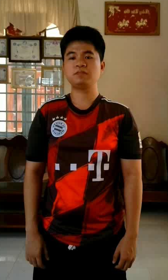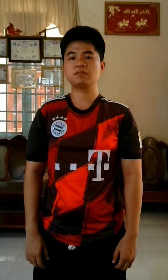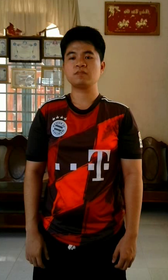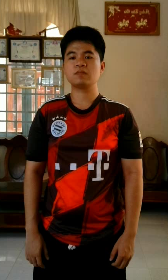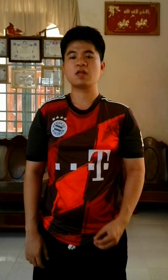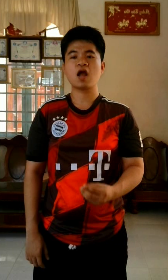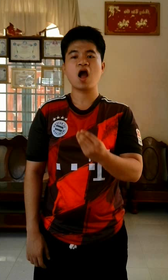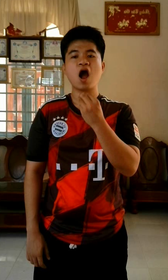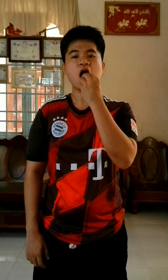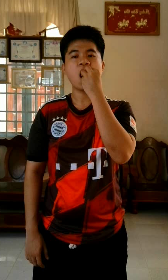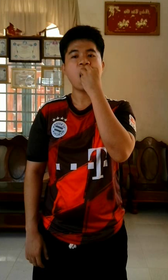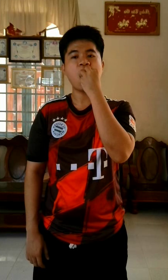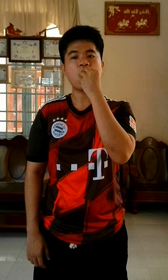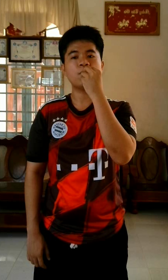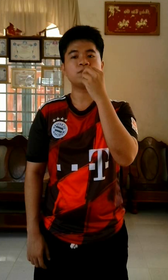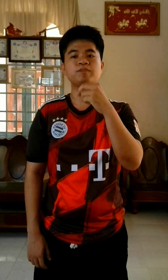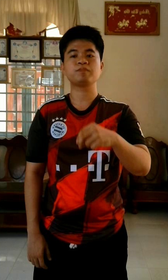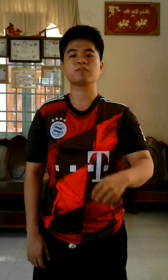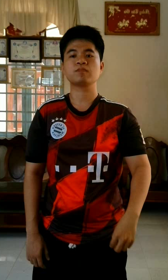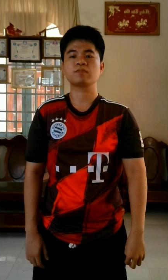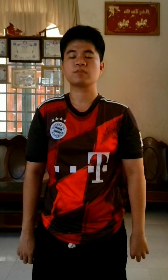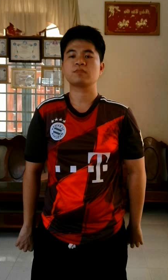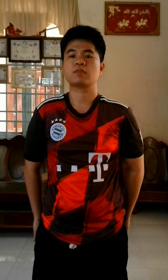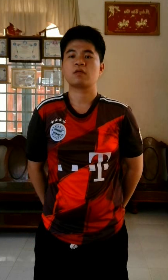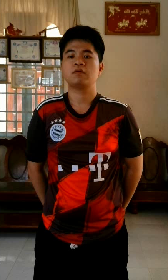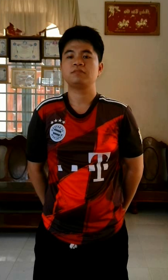an